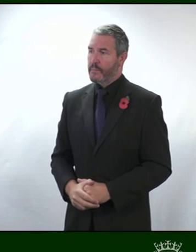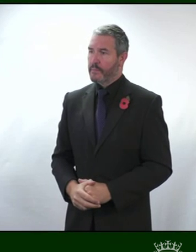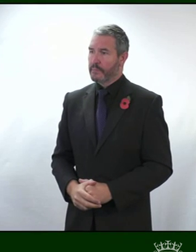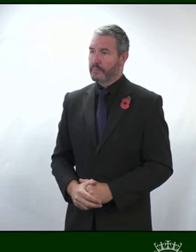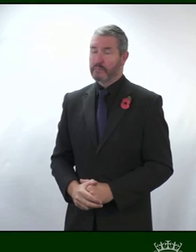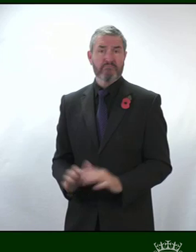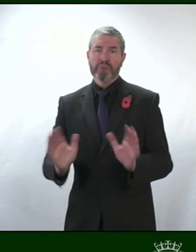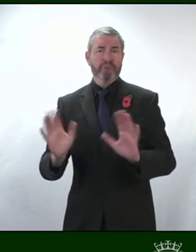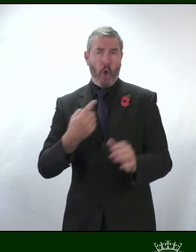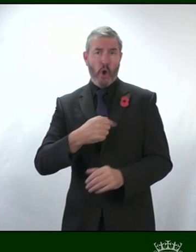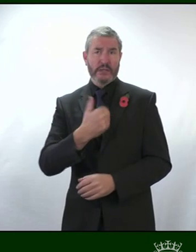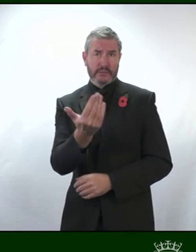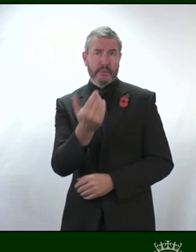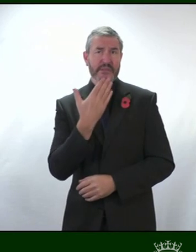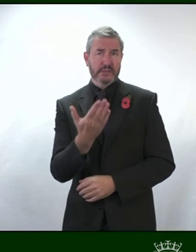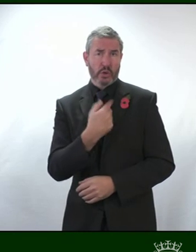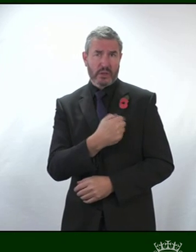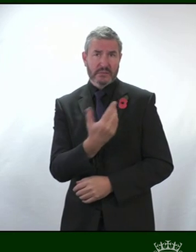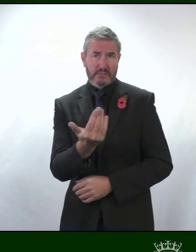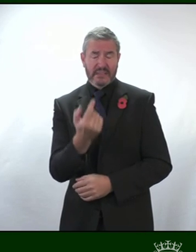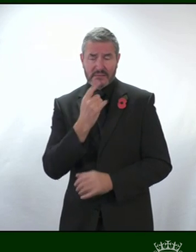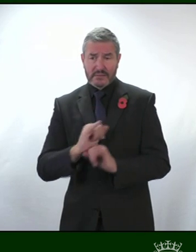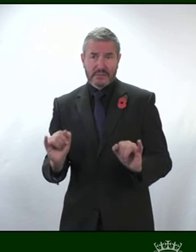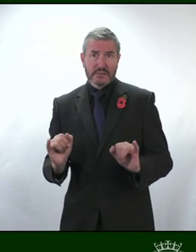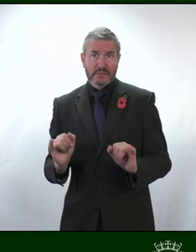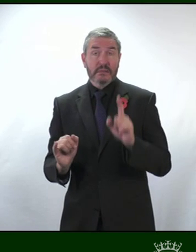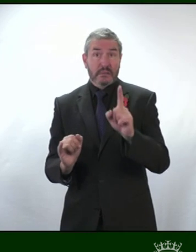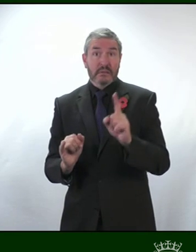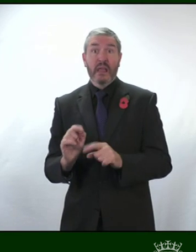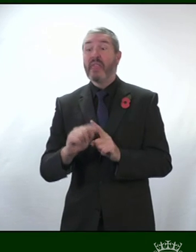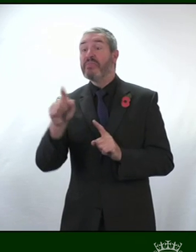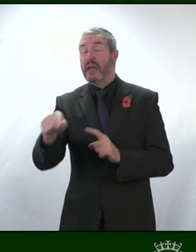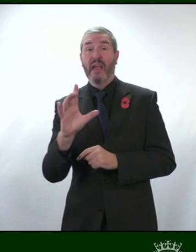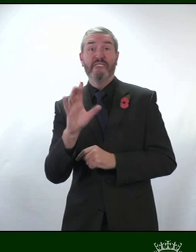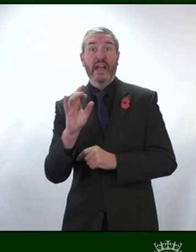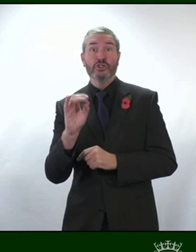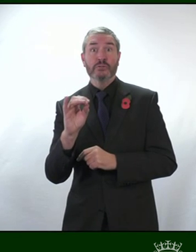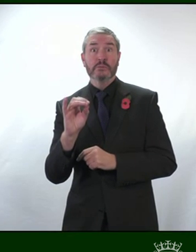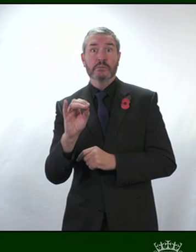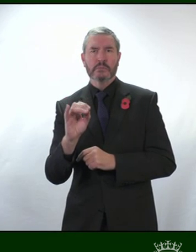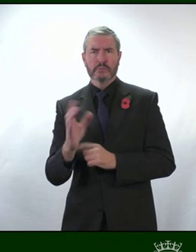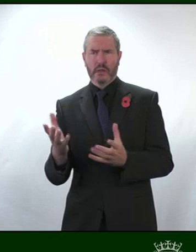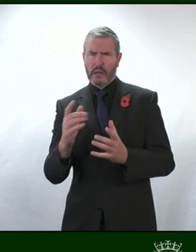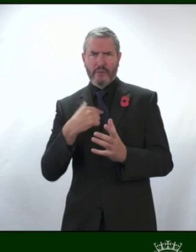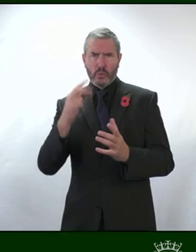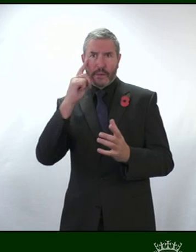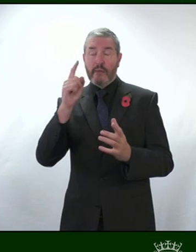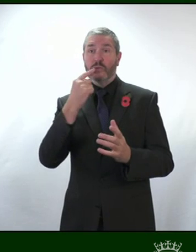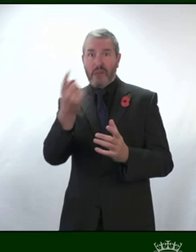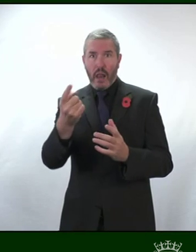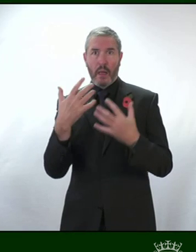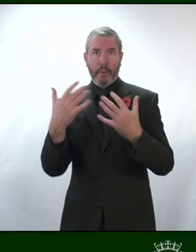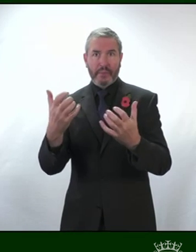I just want some basic honesty, and this is serious. If the infection rate— We have to look the public in the eye.